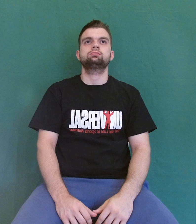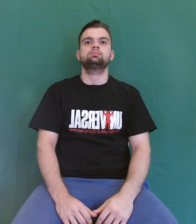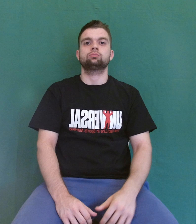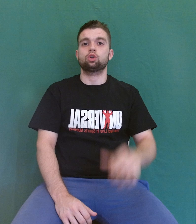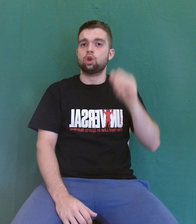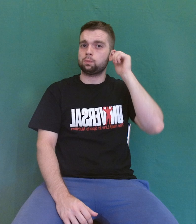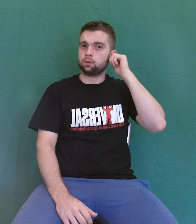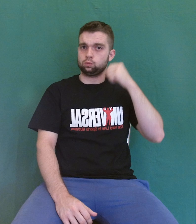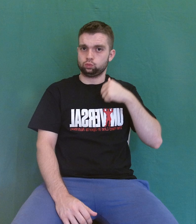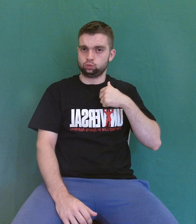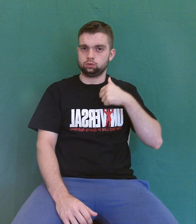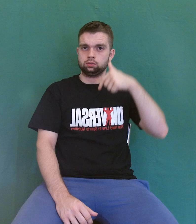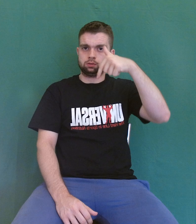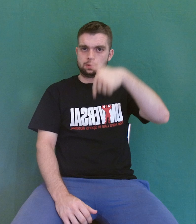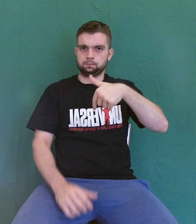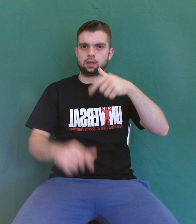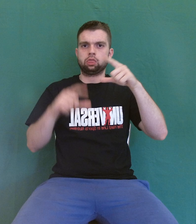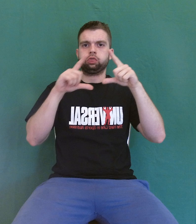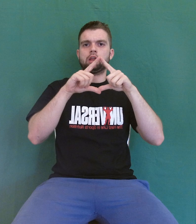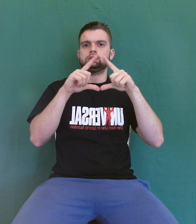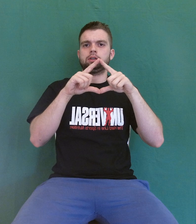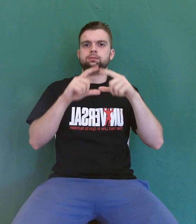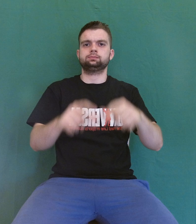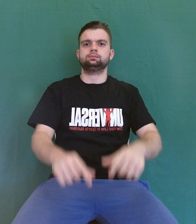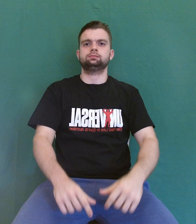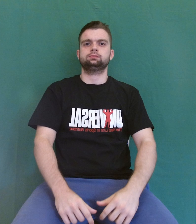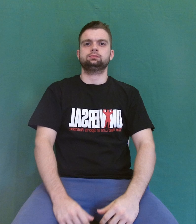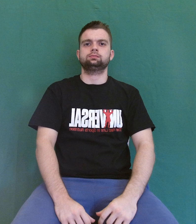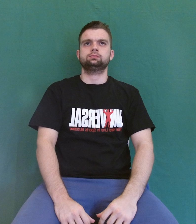ΟΝΟΜΑ ΜΟΥ Γ.Δ.